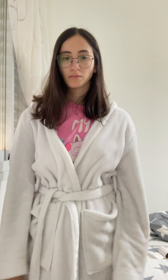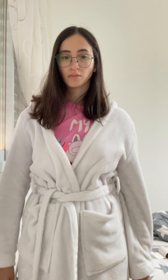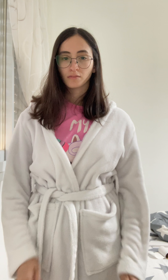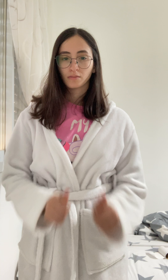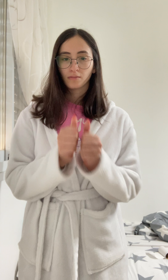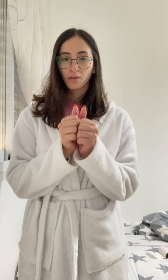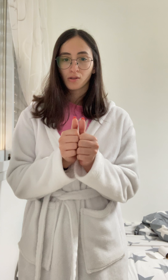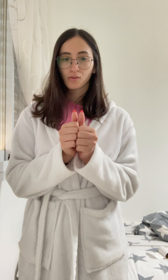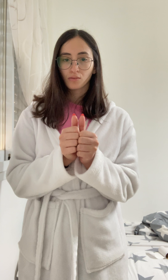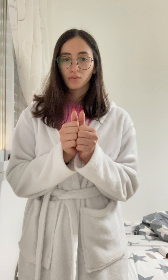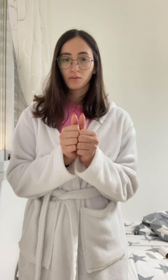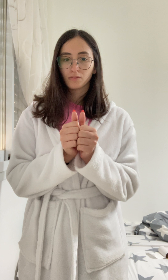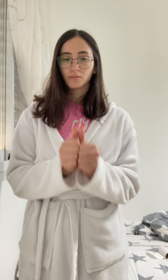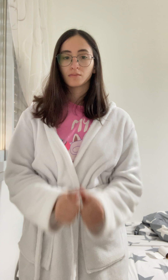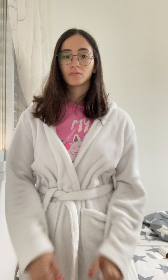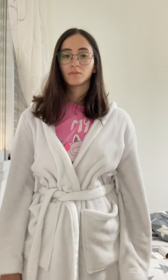חבר ה